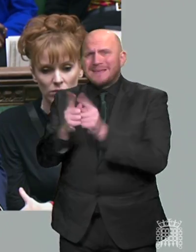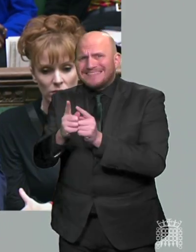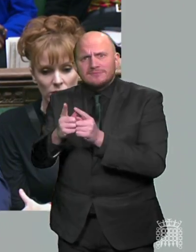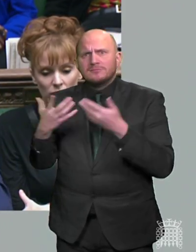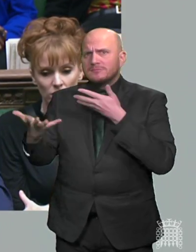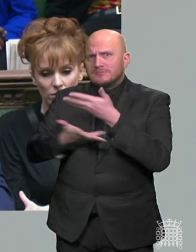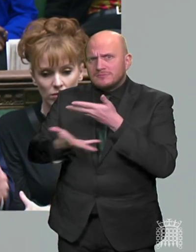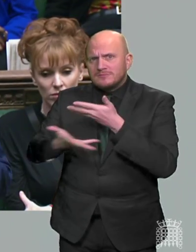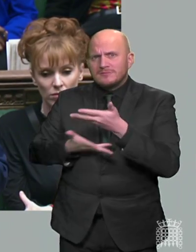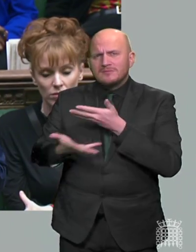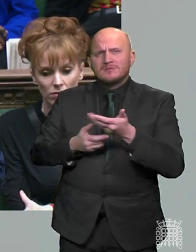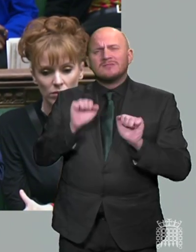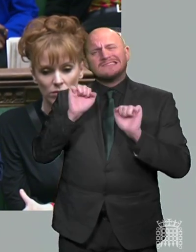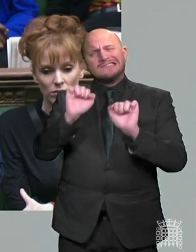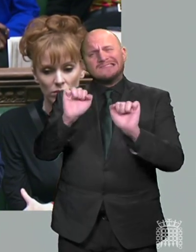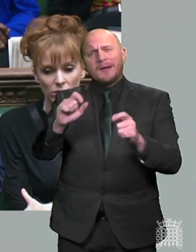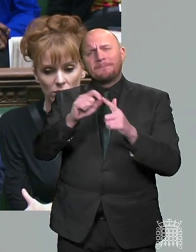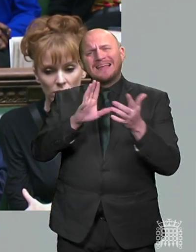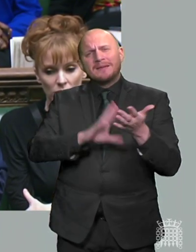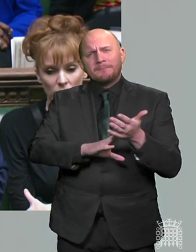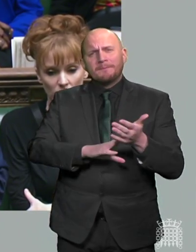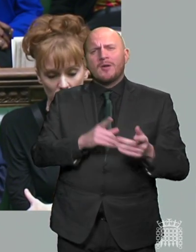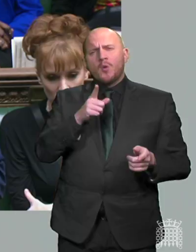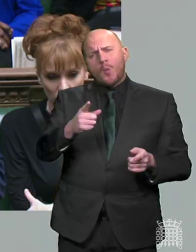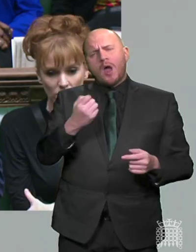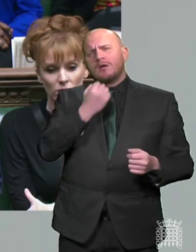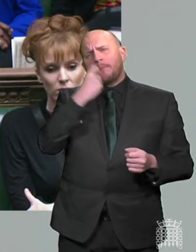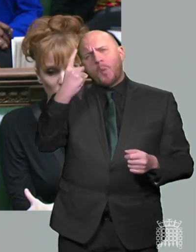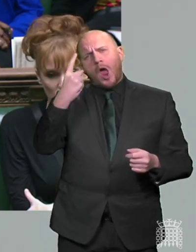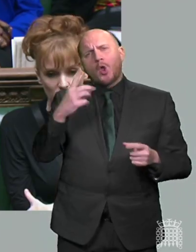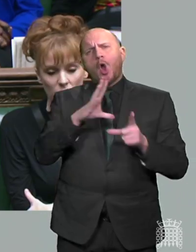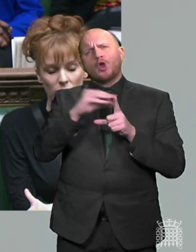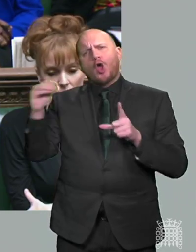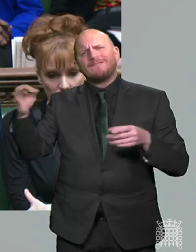As ever with this Prime Minister, it is Tory politics first, patients second.